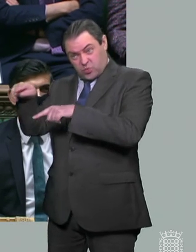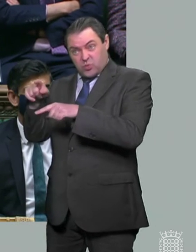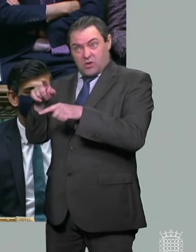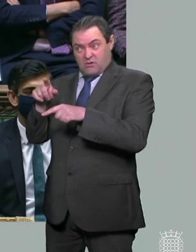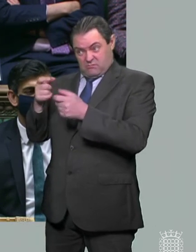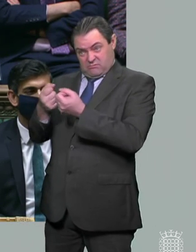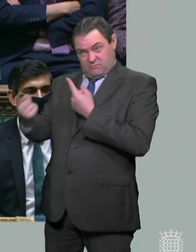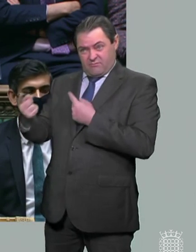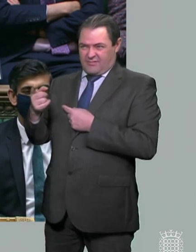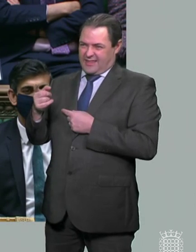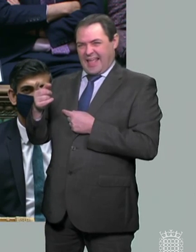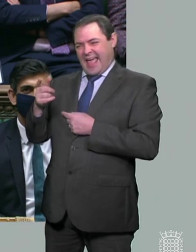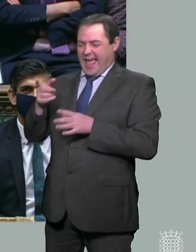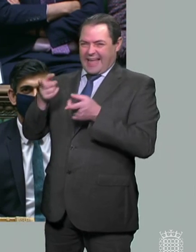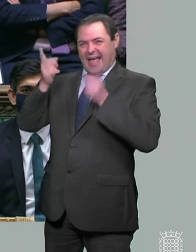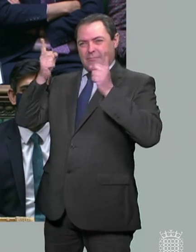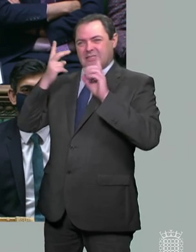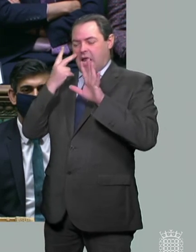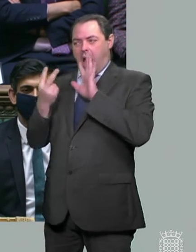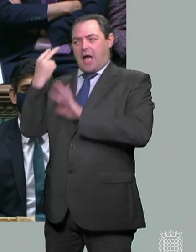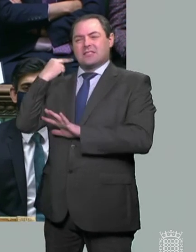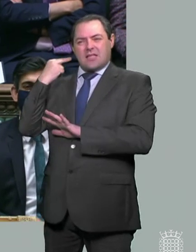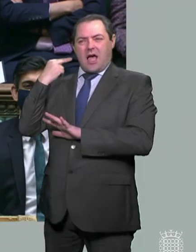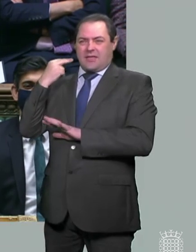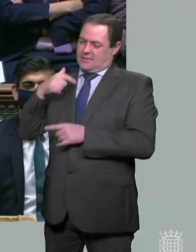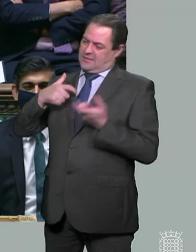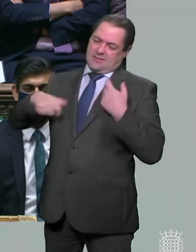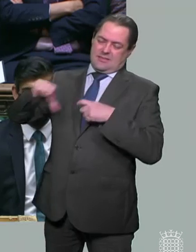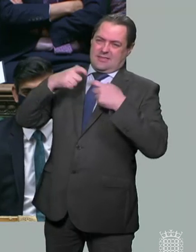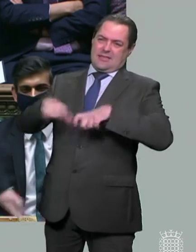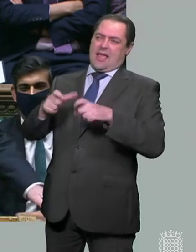If we had listened to Captain Hindsight, we would all still be in lockdown.